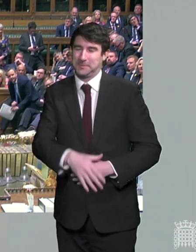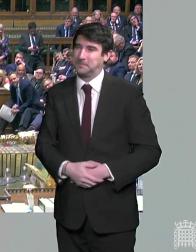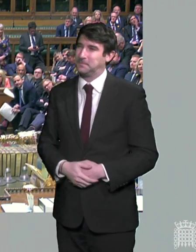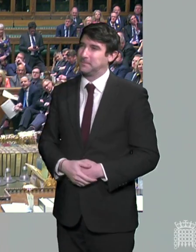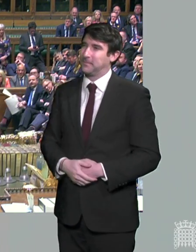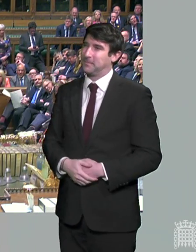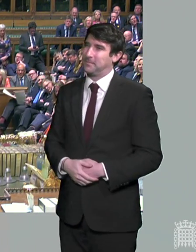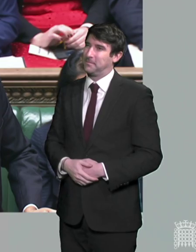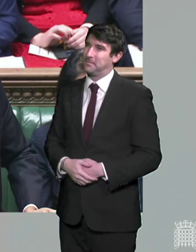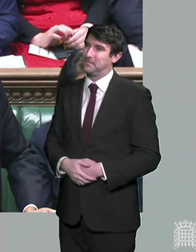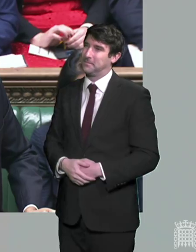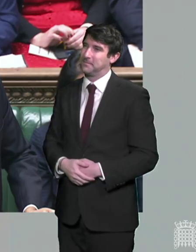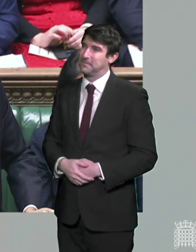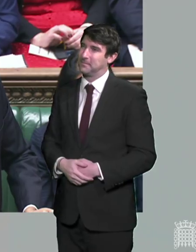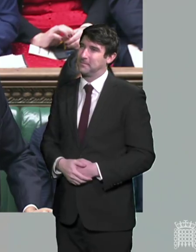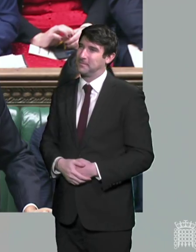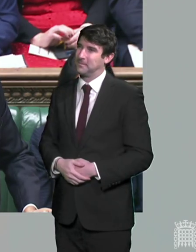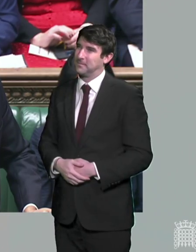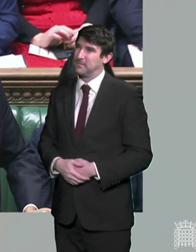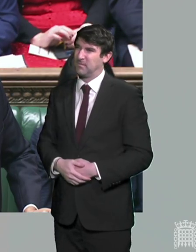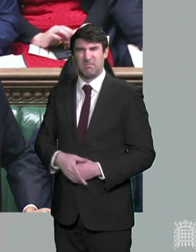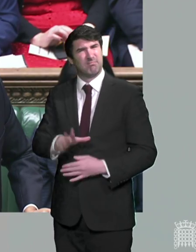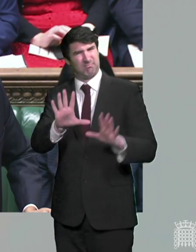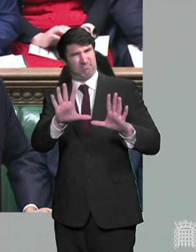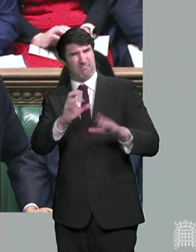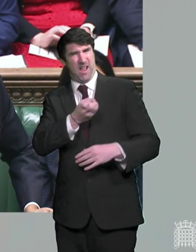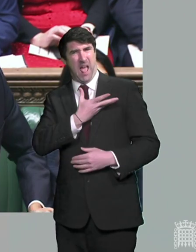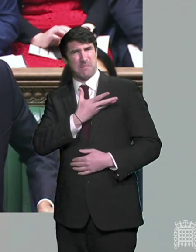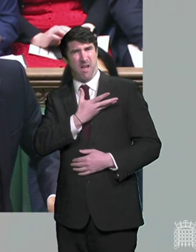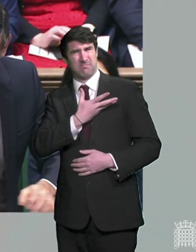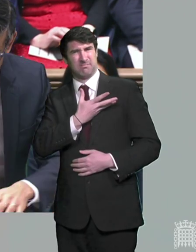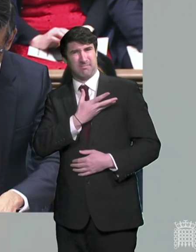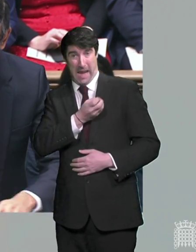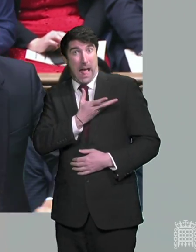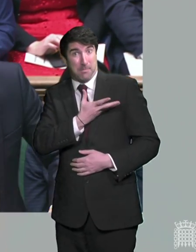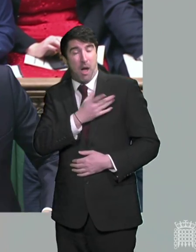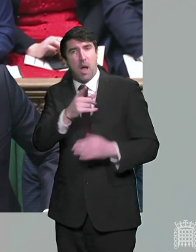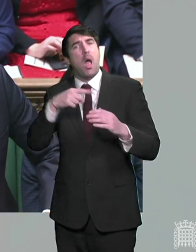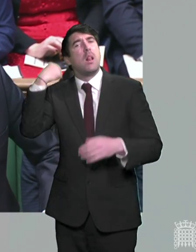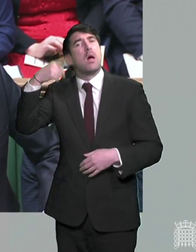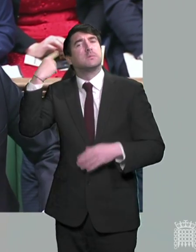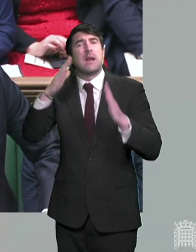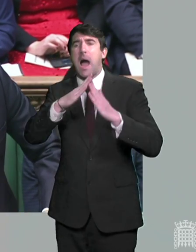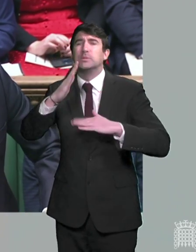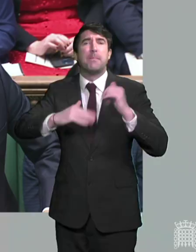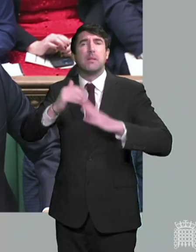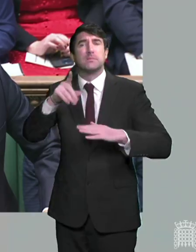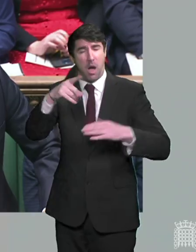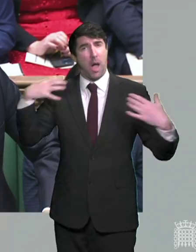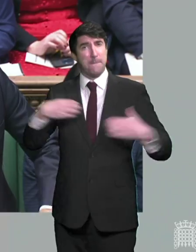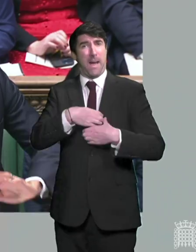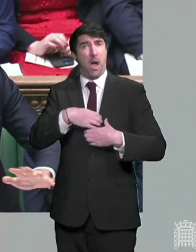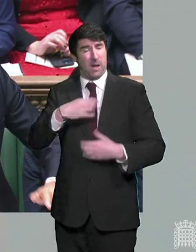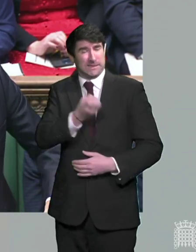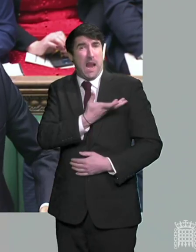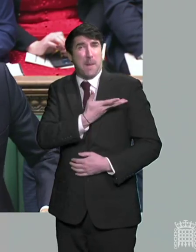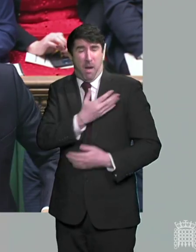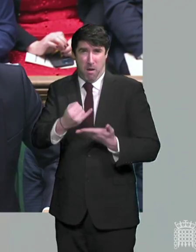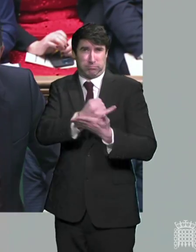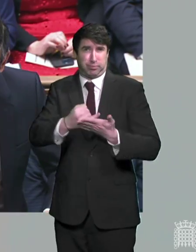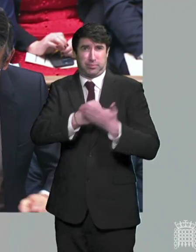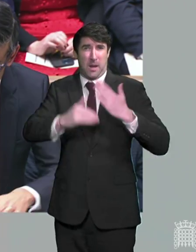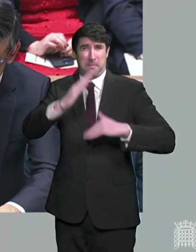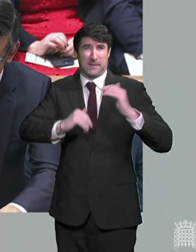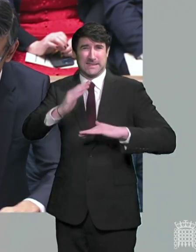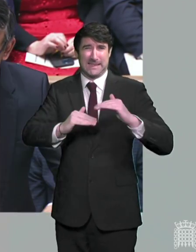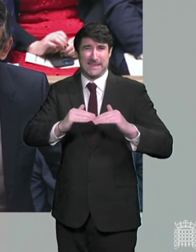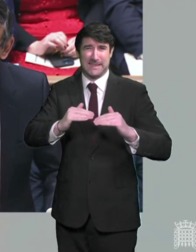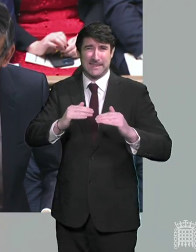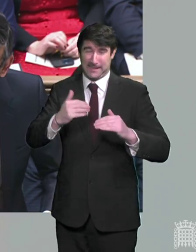If we want to see what happens with house building under a Labour Government, we just need to look at what is going on in London—and when it comes to the facts, they do not suit the right honourable and learned Gentleman’s argument.